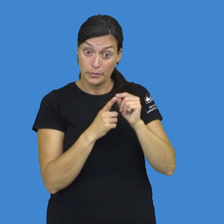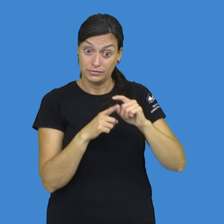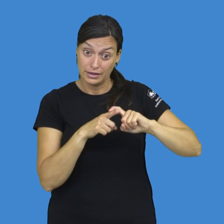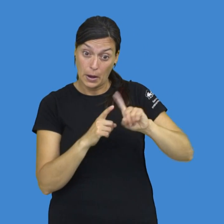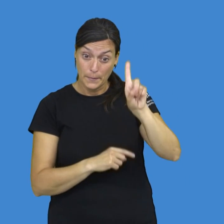tipo